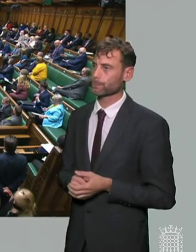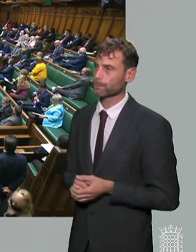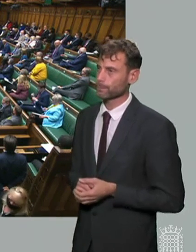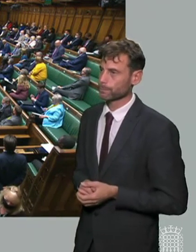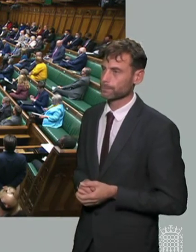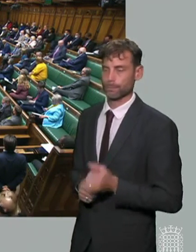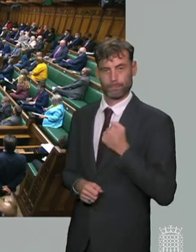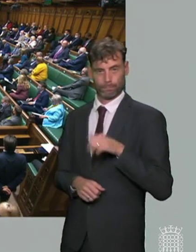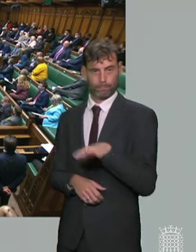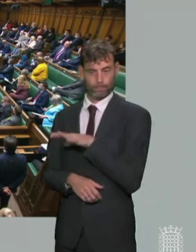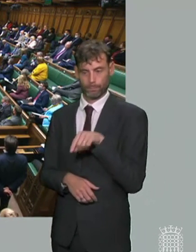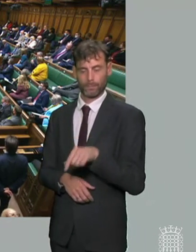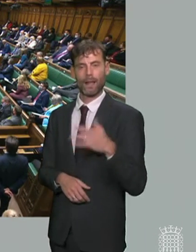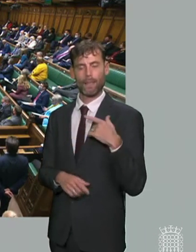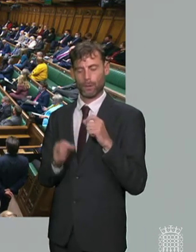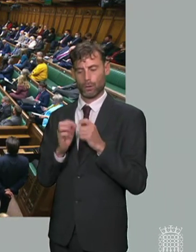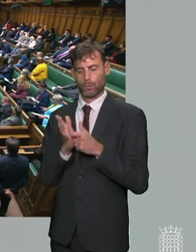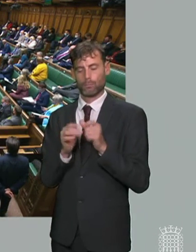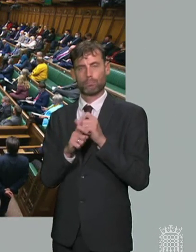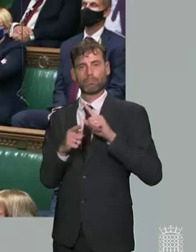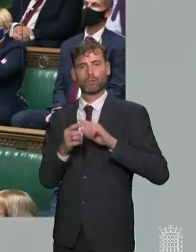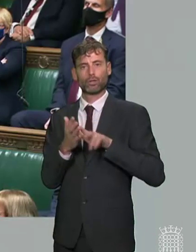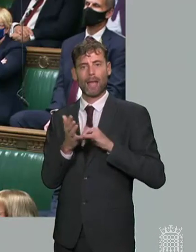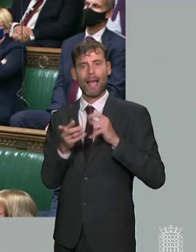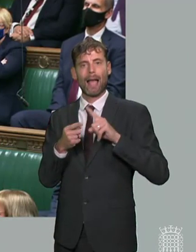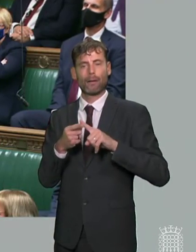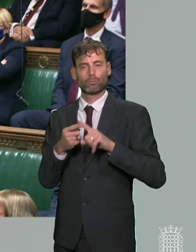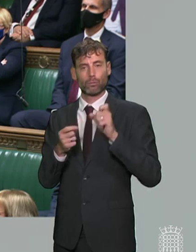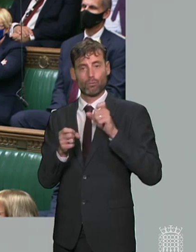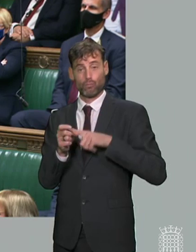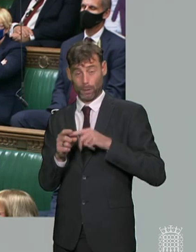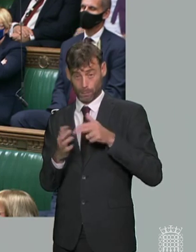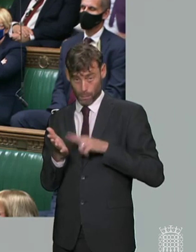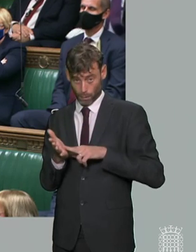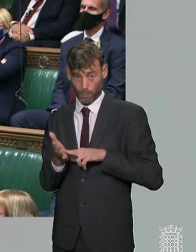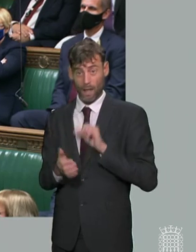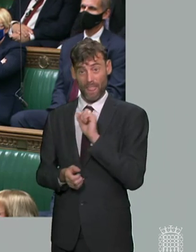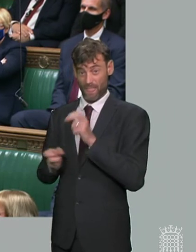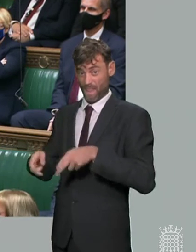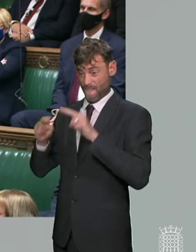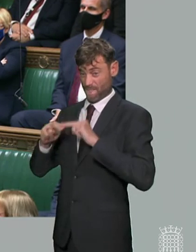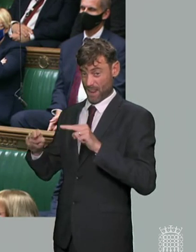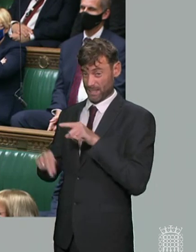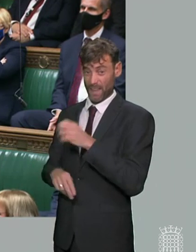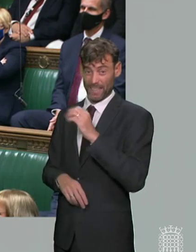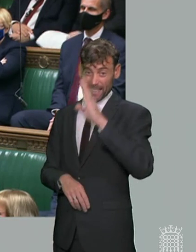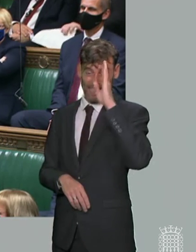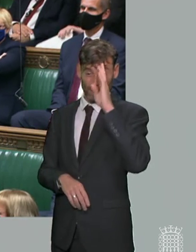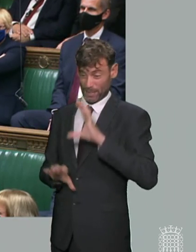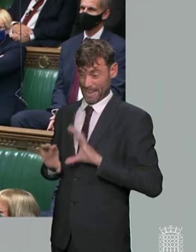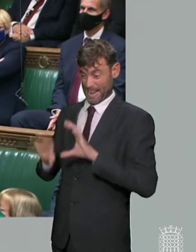My constituents in Bridge House, Croydon live in flats covered in dangerous cladding that will cost millions to remove.